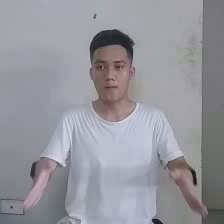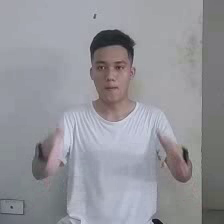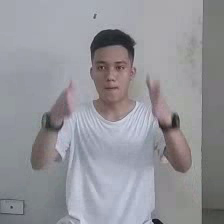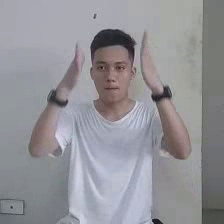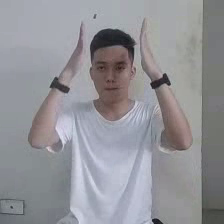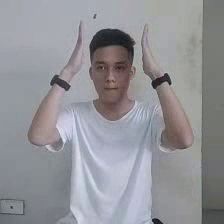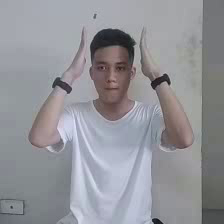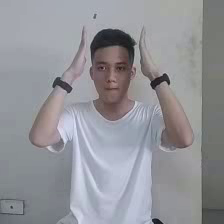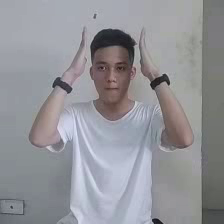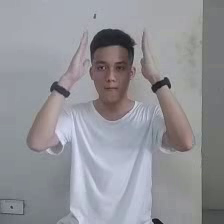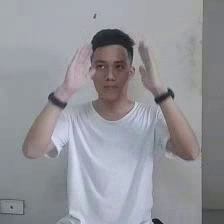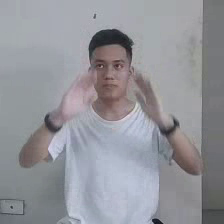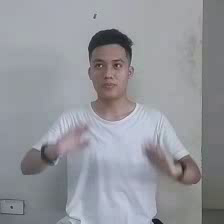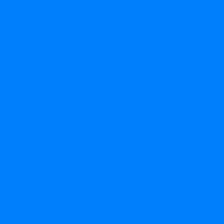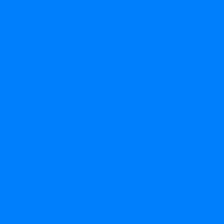Chạy